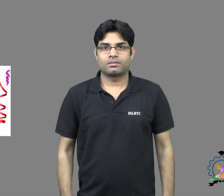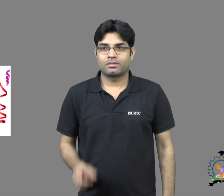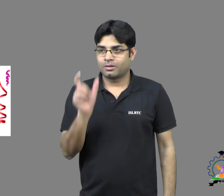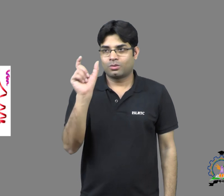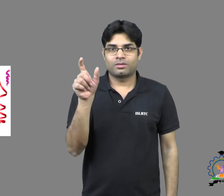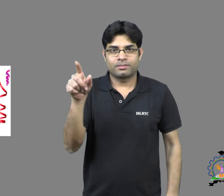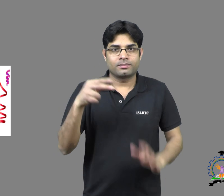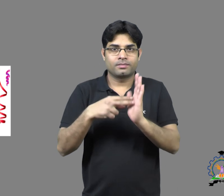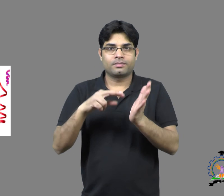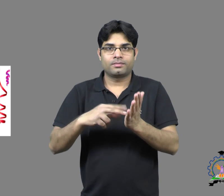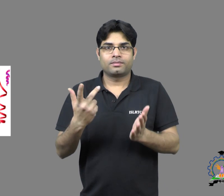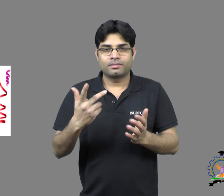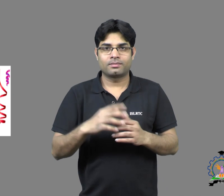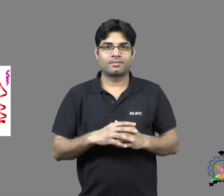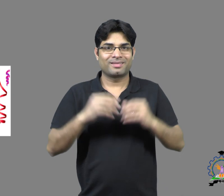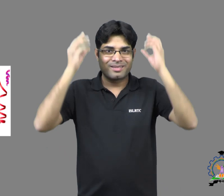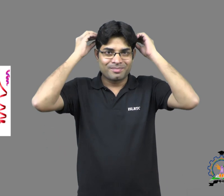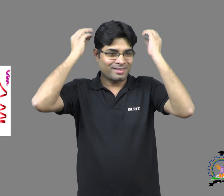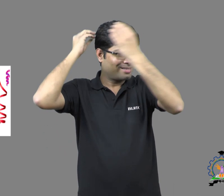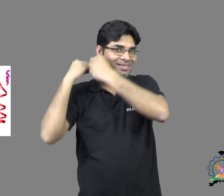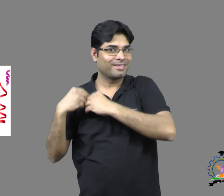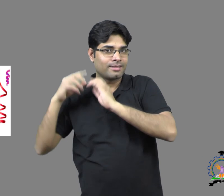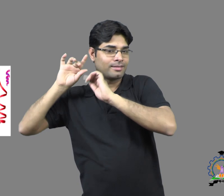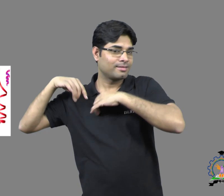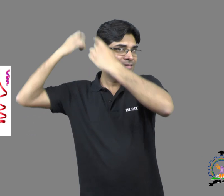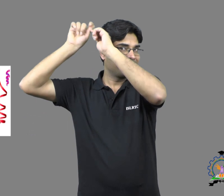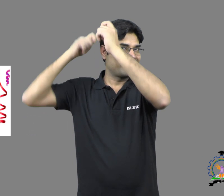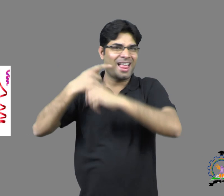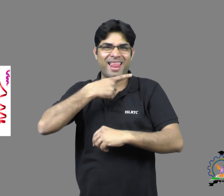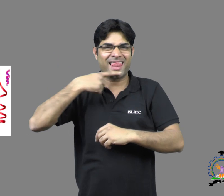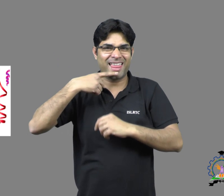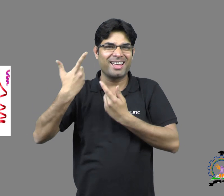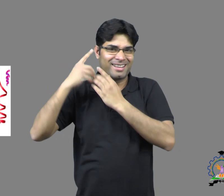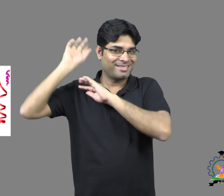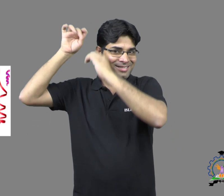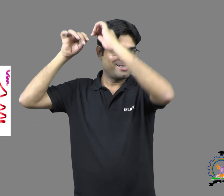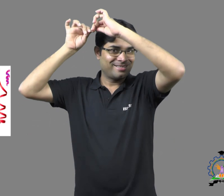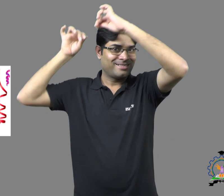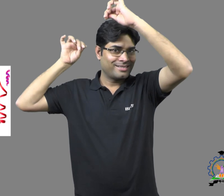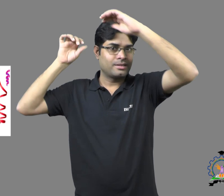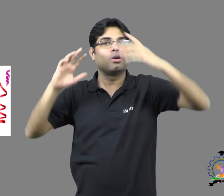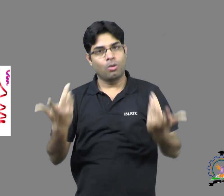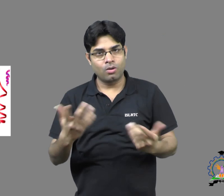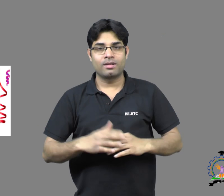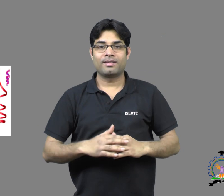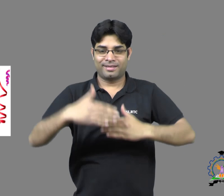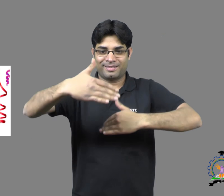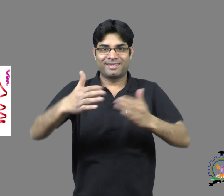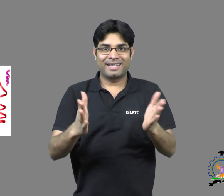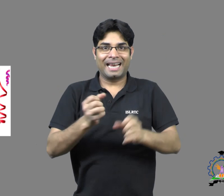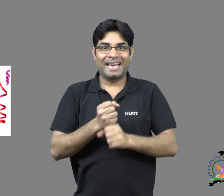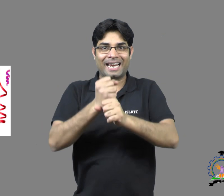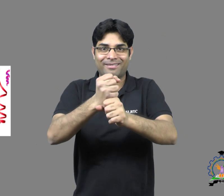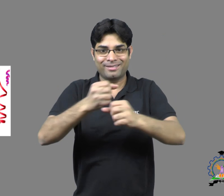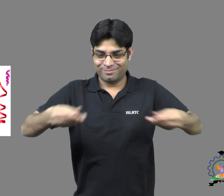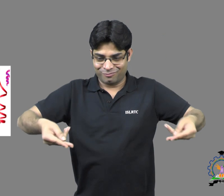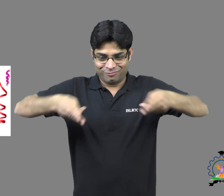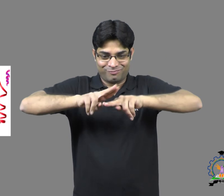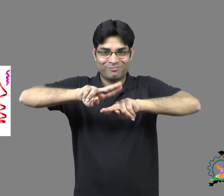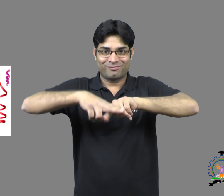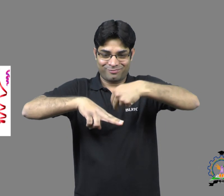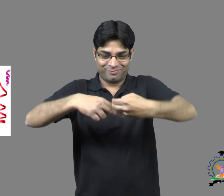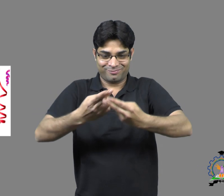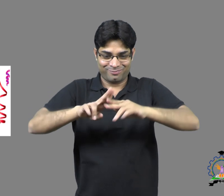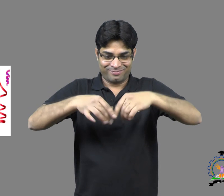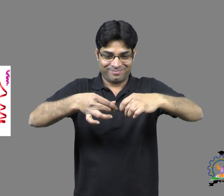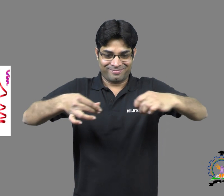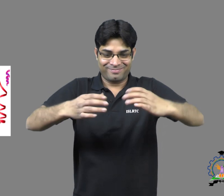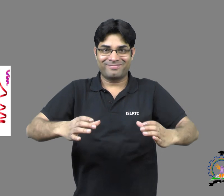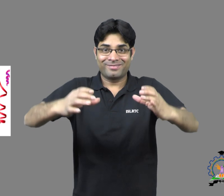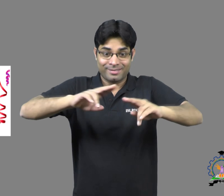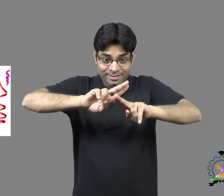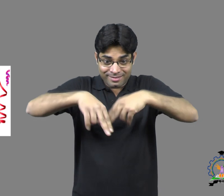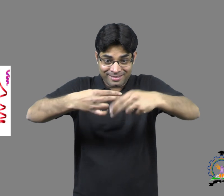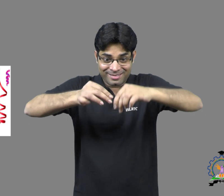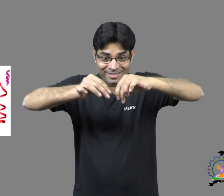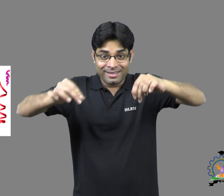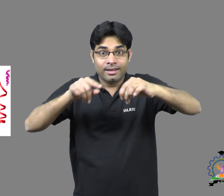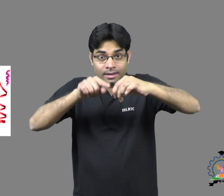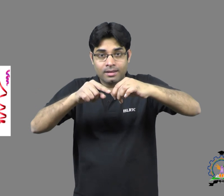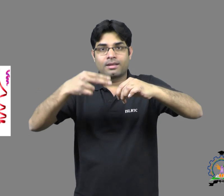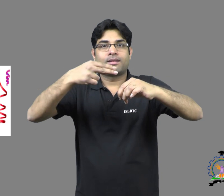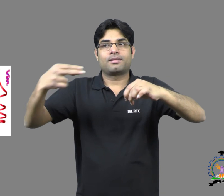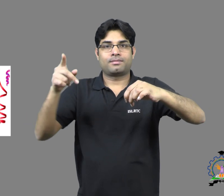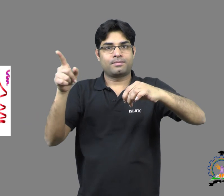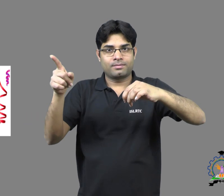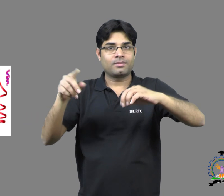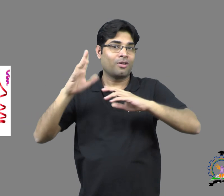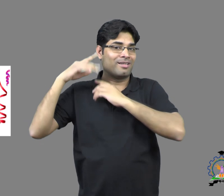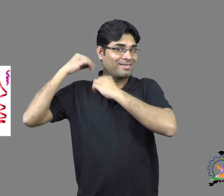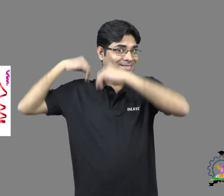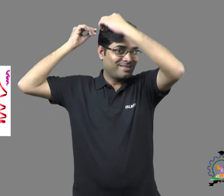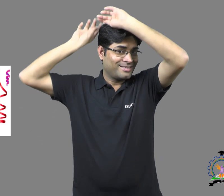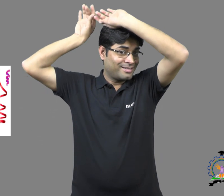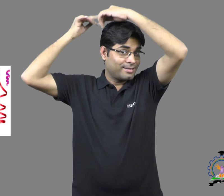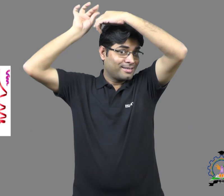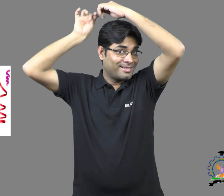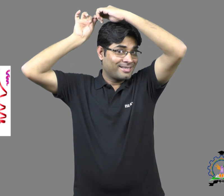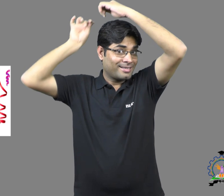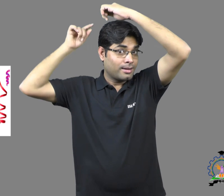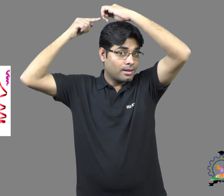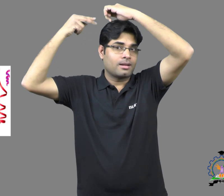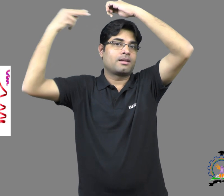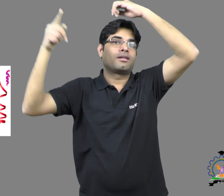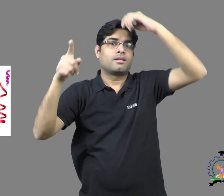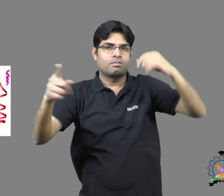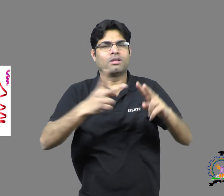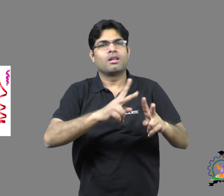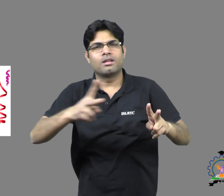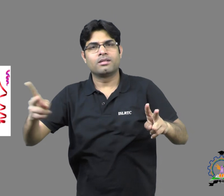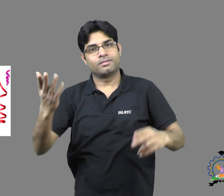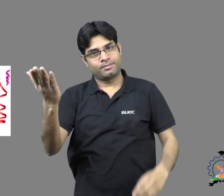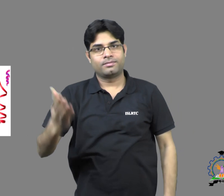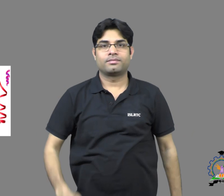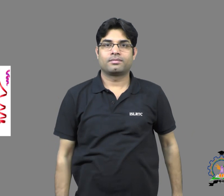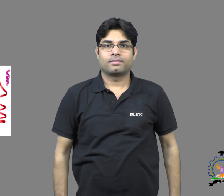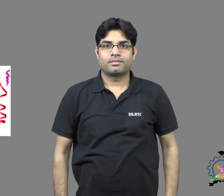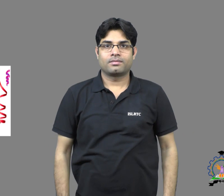Ribbon